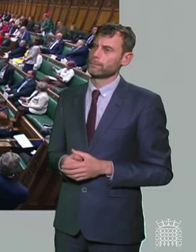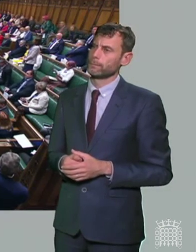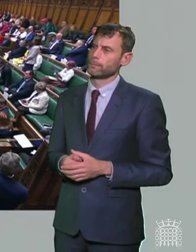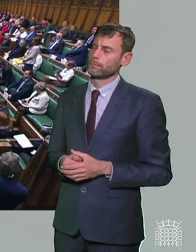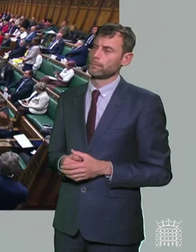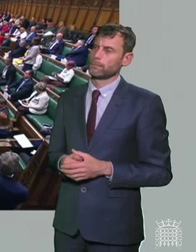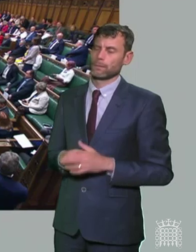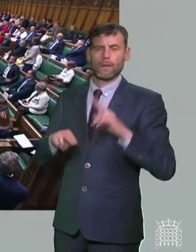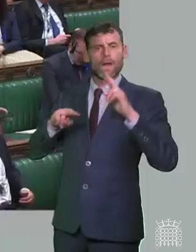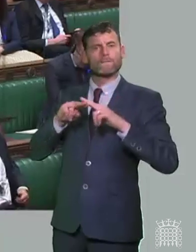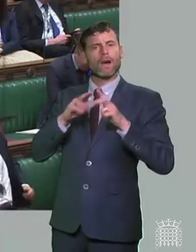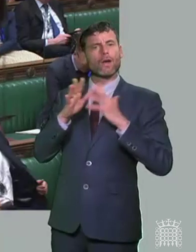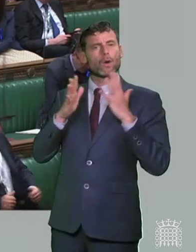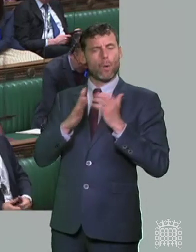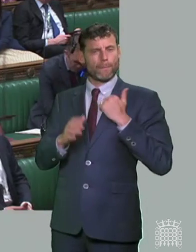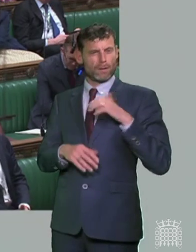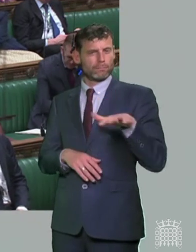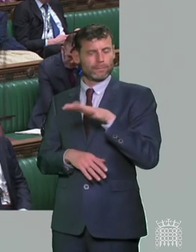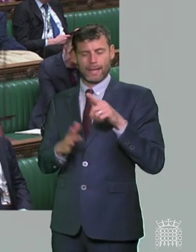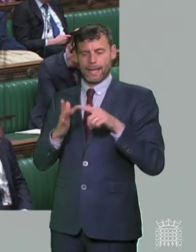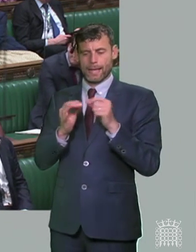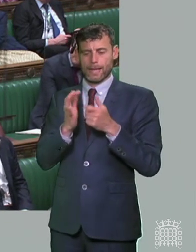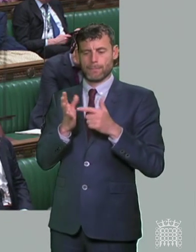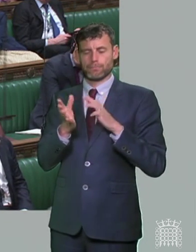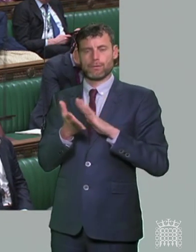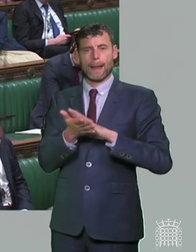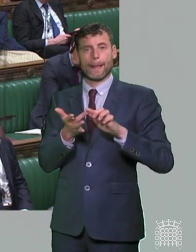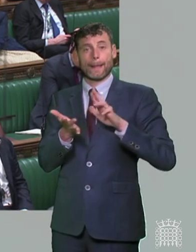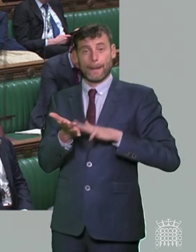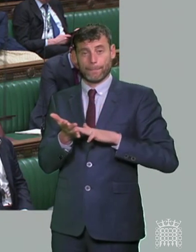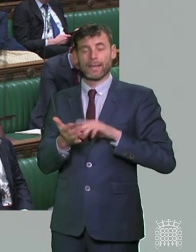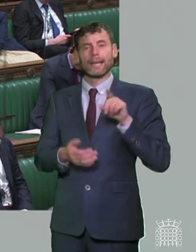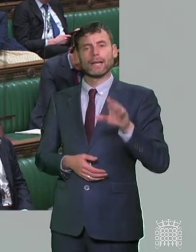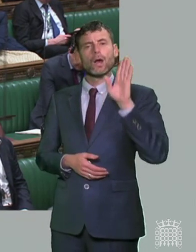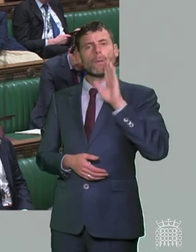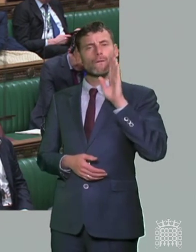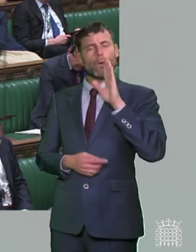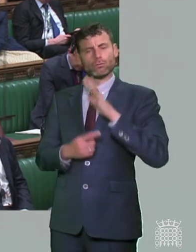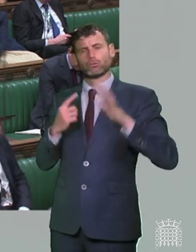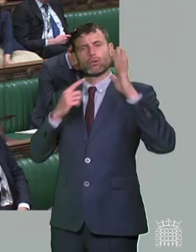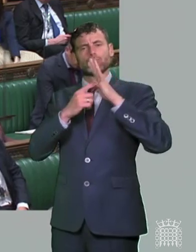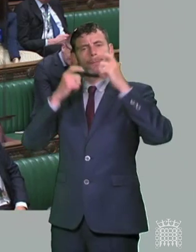The father-in-law of my constituent Ibrahim is a former Supreme Court judge in Afghanistan.